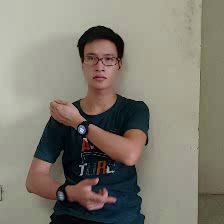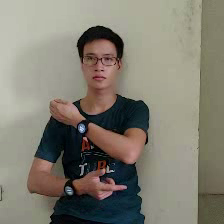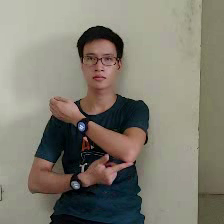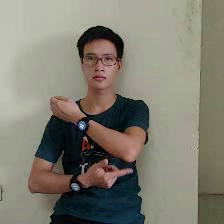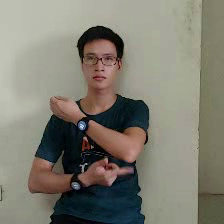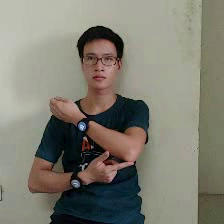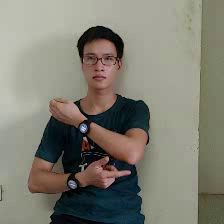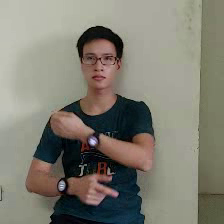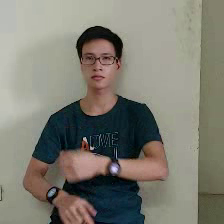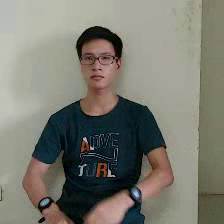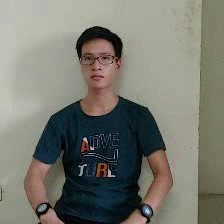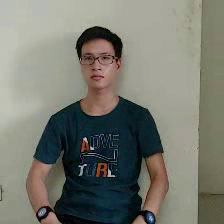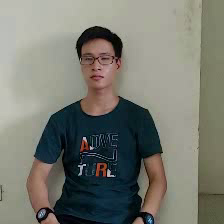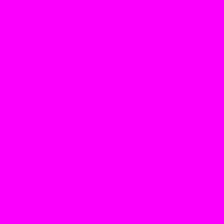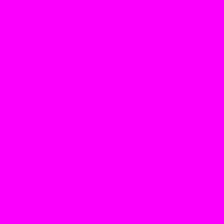Cám dỗ